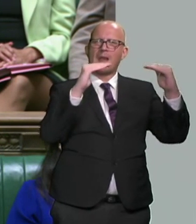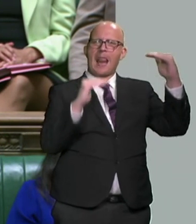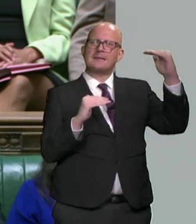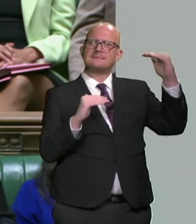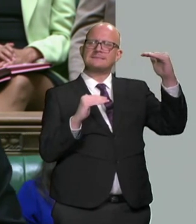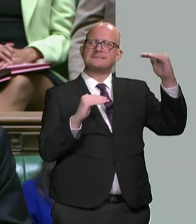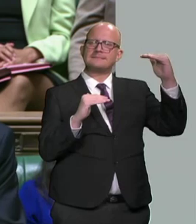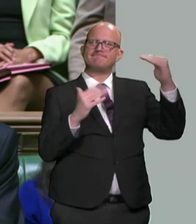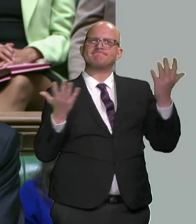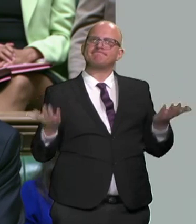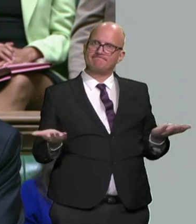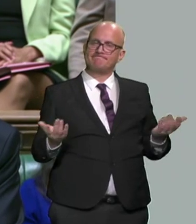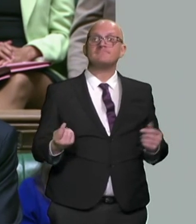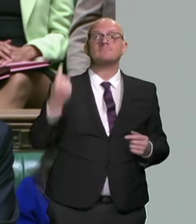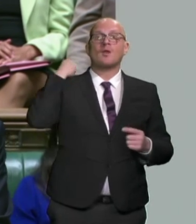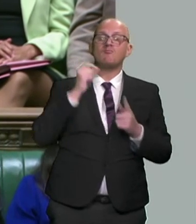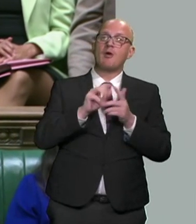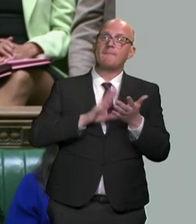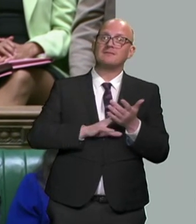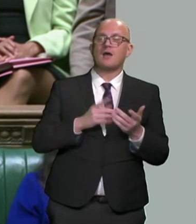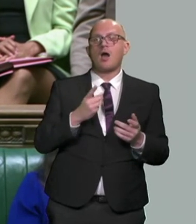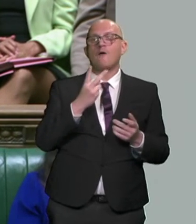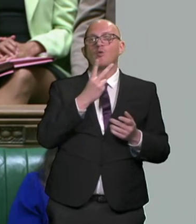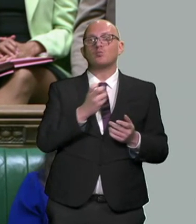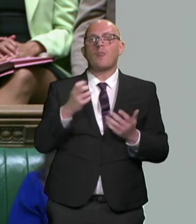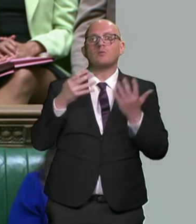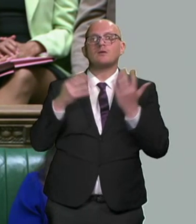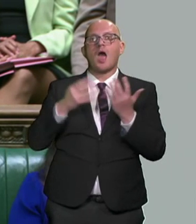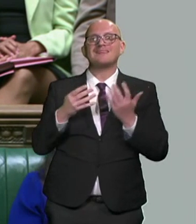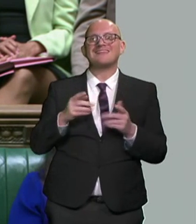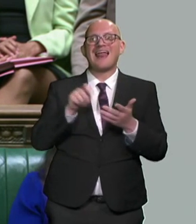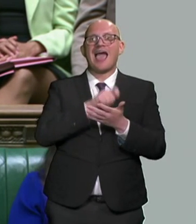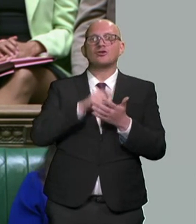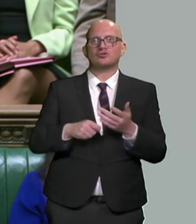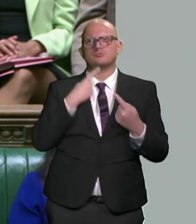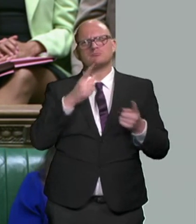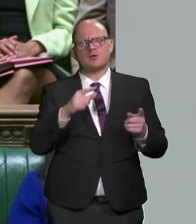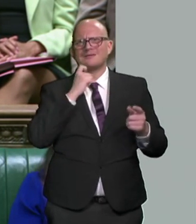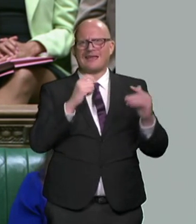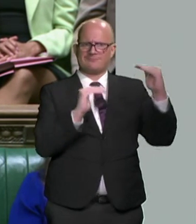The Prime Minister pledged in the 2019 election that we would increase those thresholds.